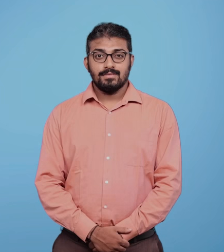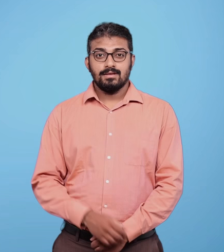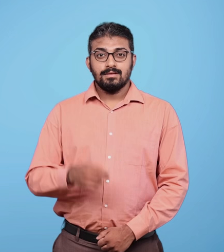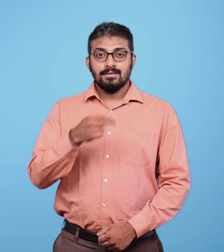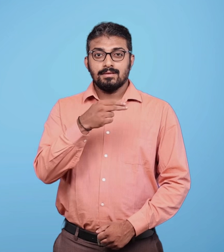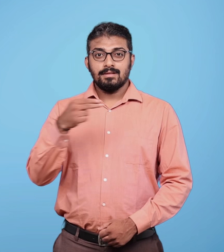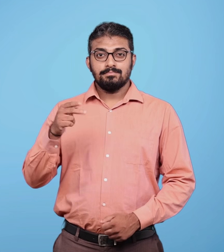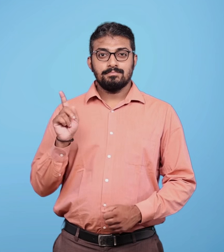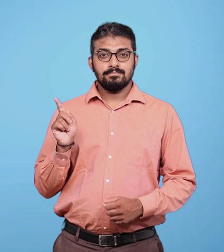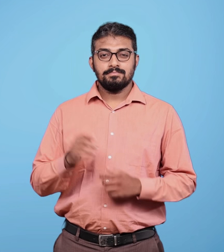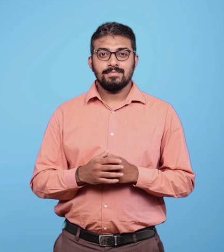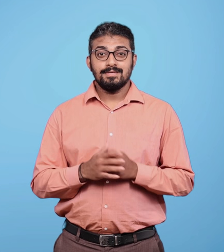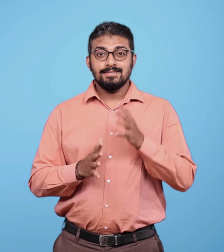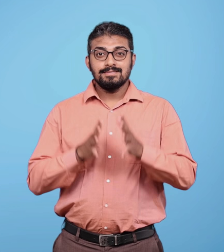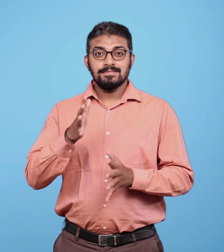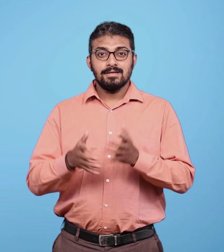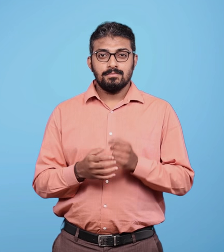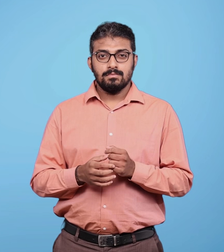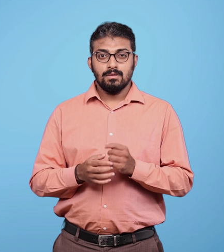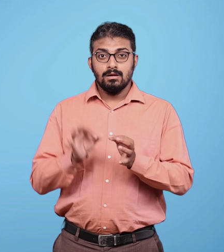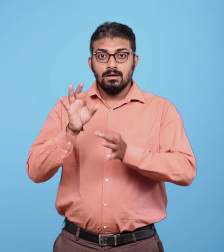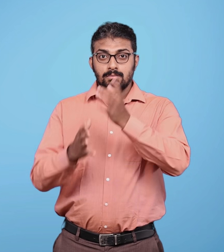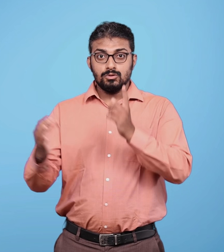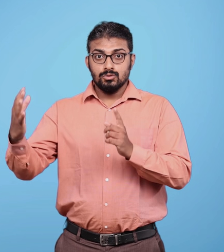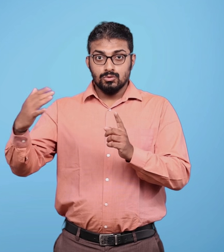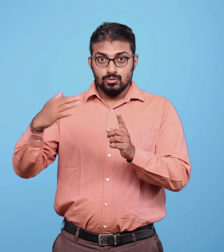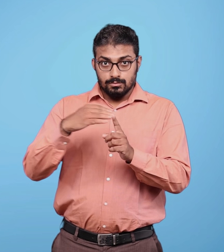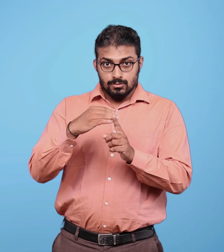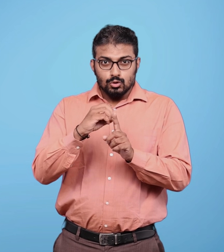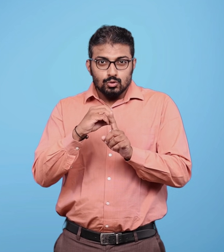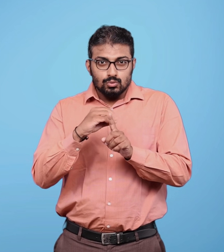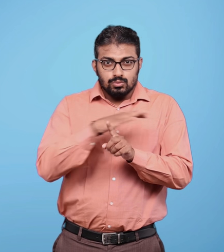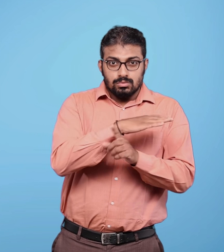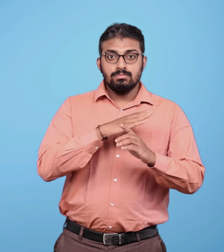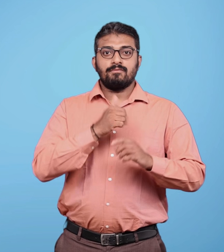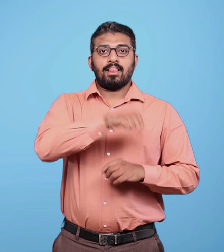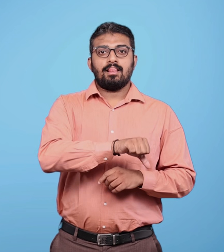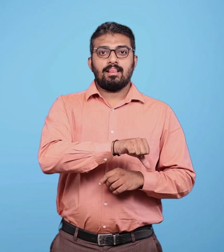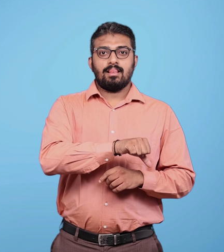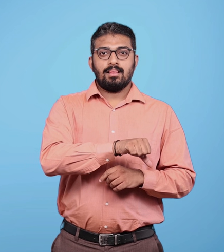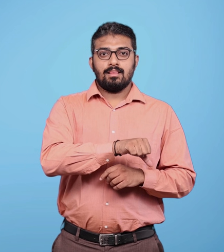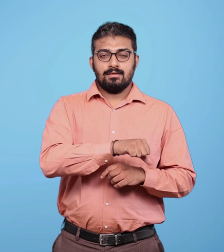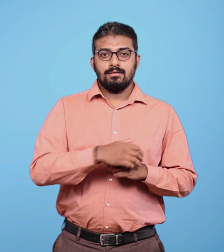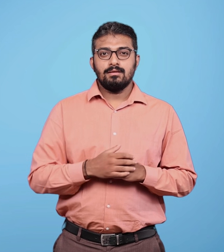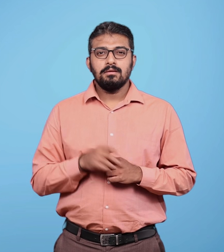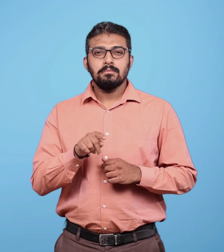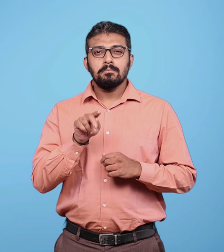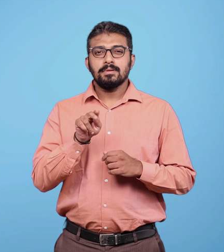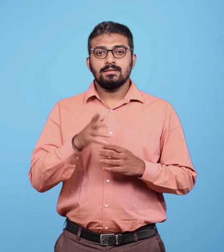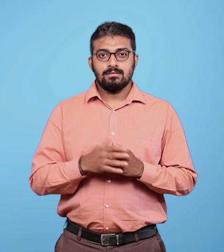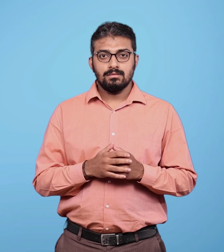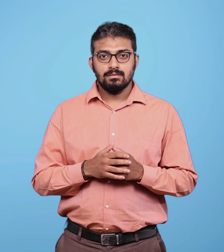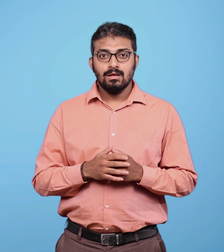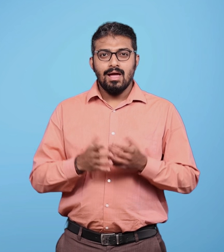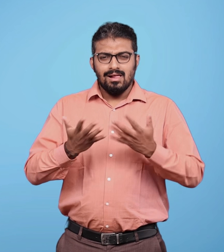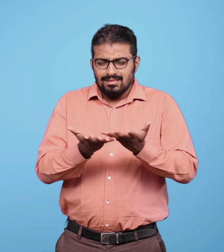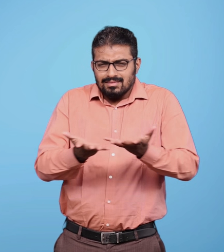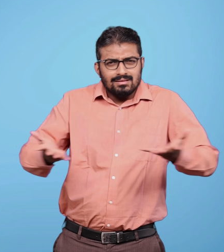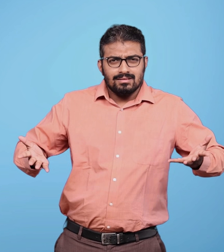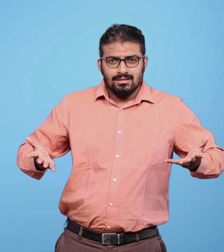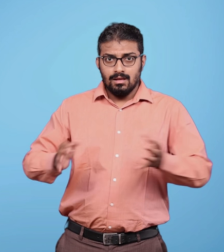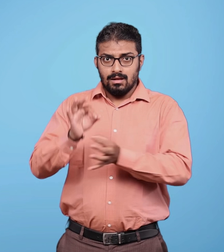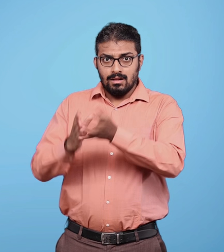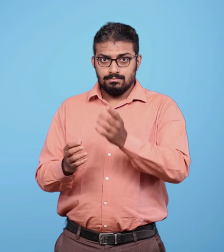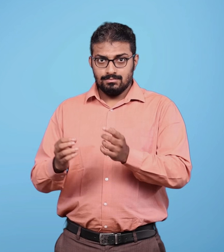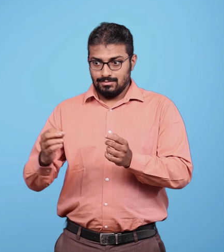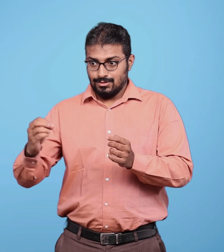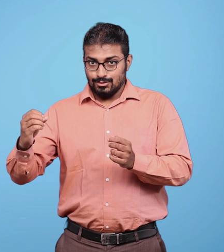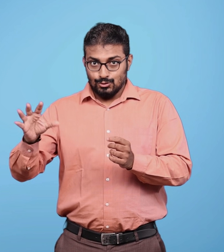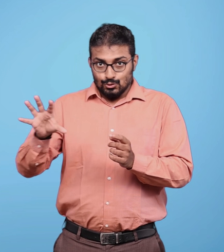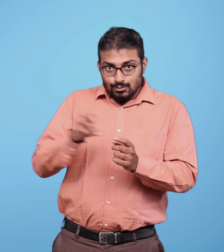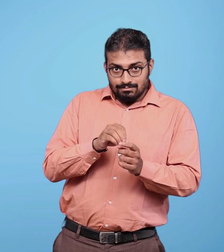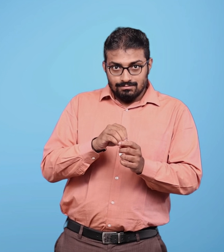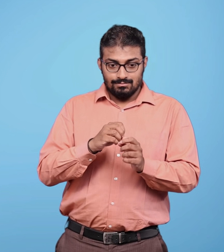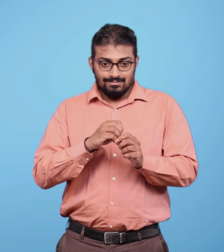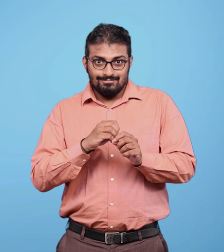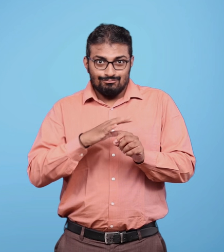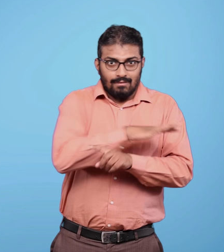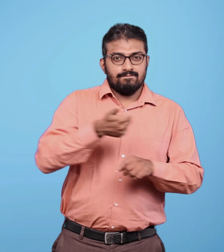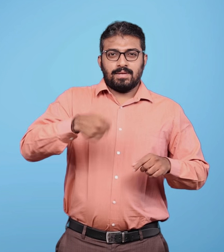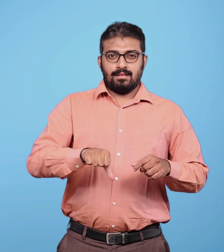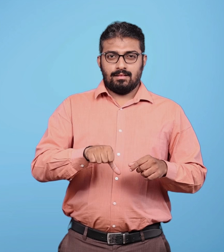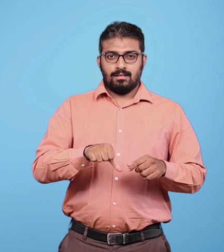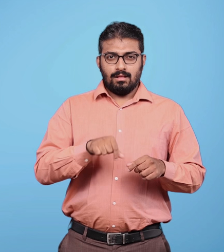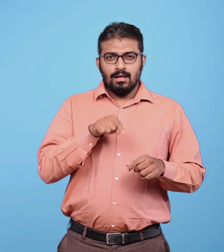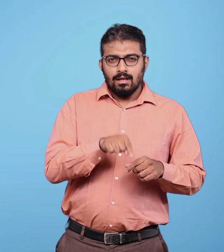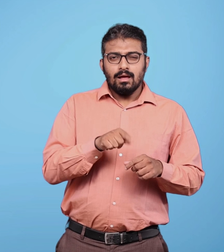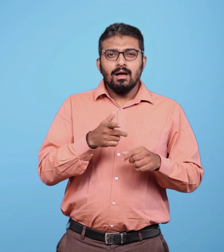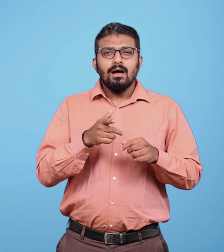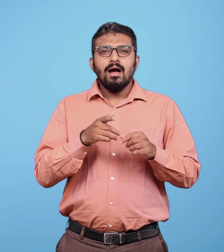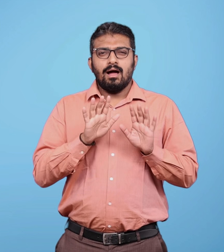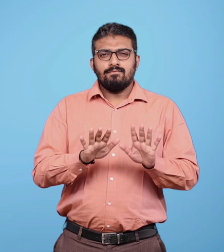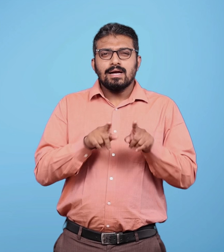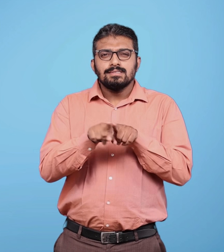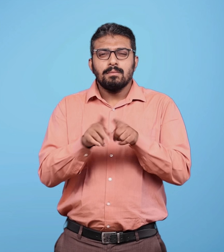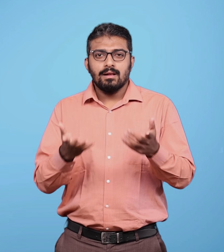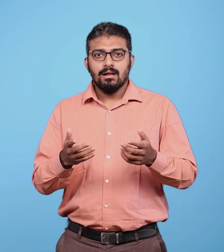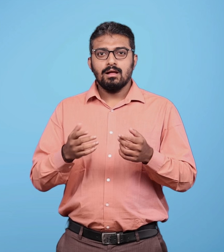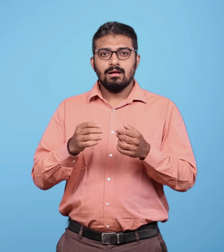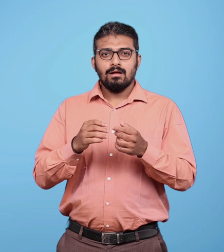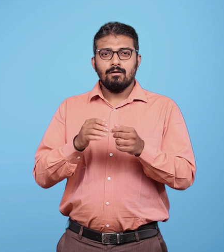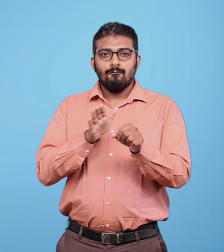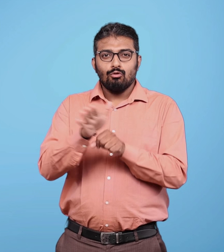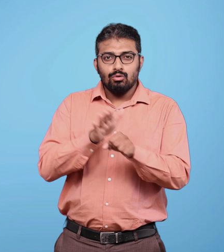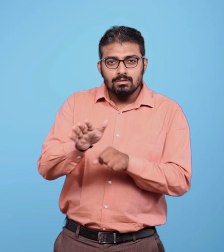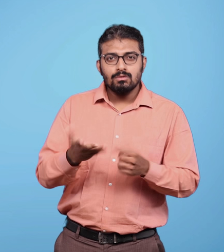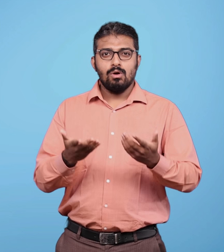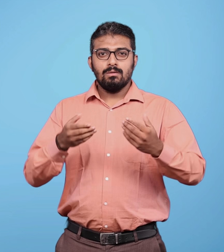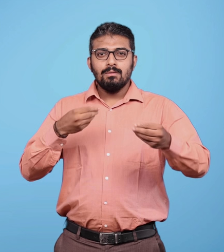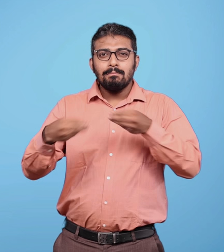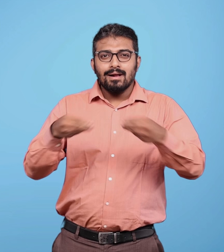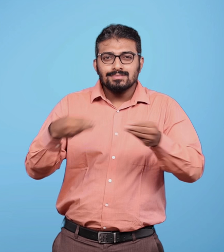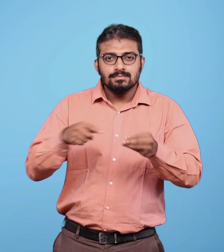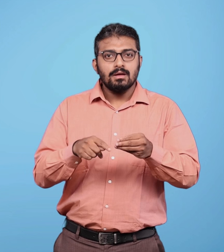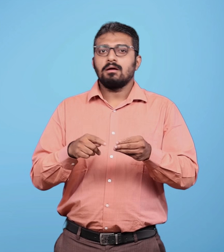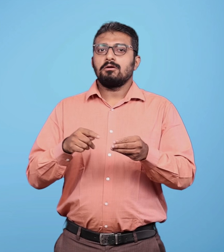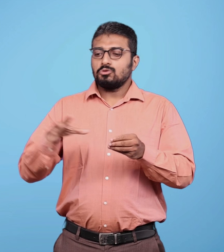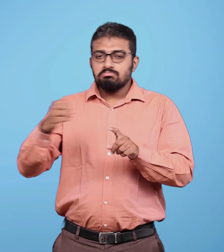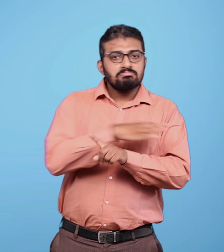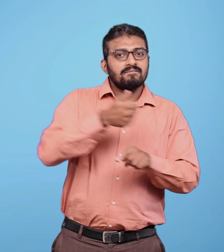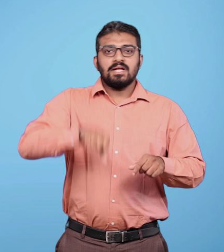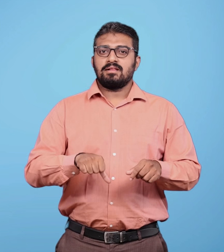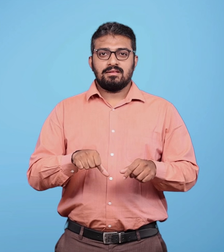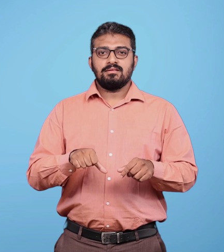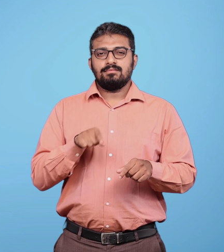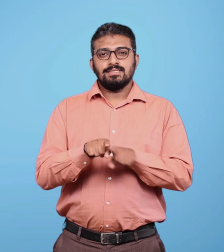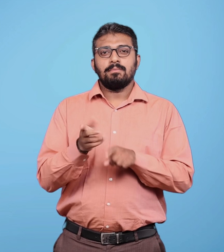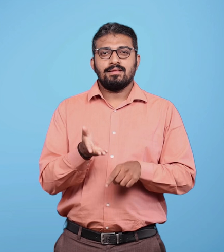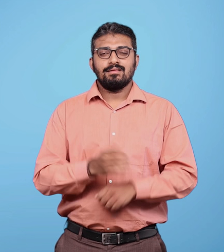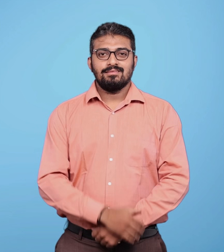insulator (of heat) This sign means insulator of heat. The materials which do not allow heat to pass through them easily are poor conductors of heat such as plastic and wood. Poor conductors are called insulators.